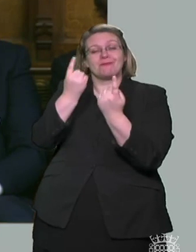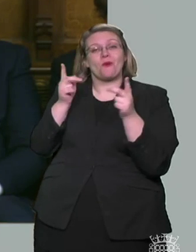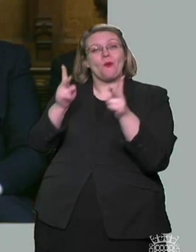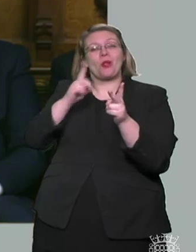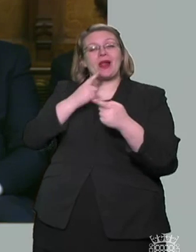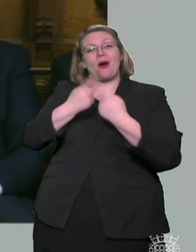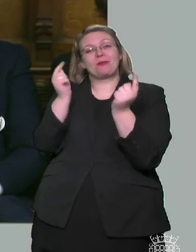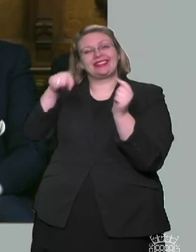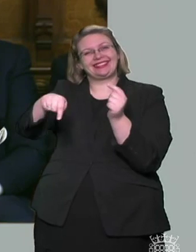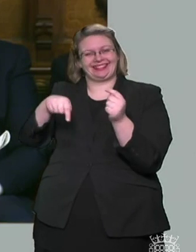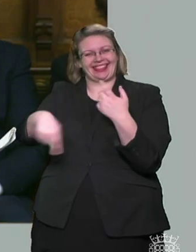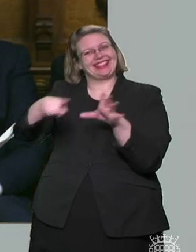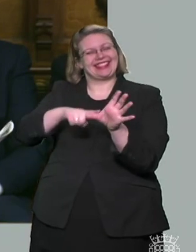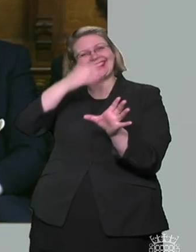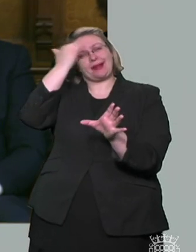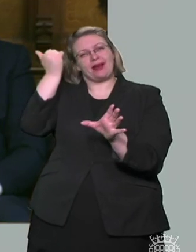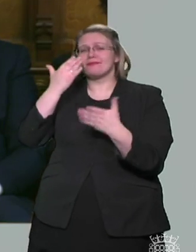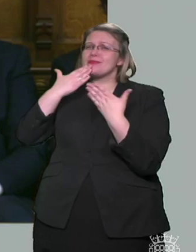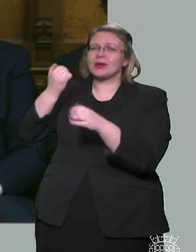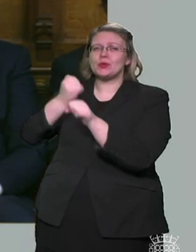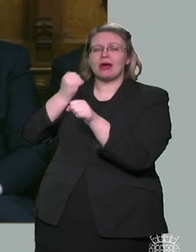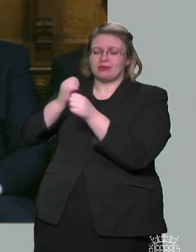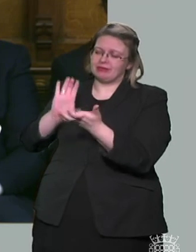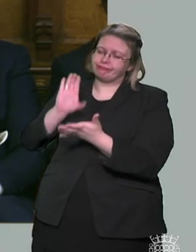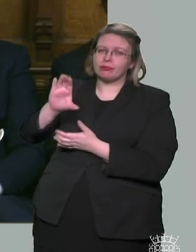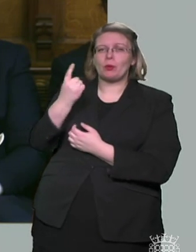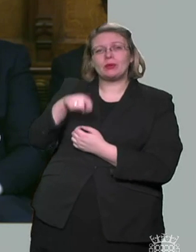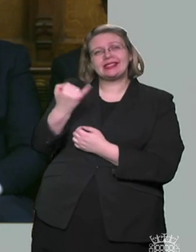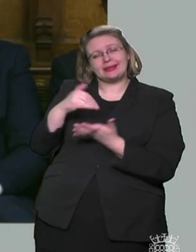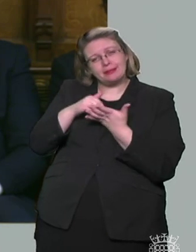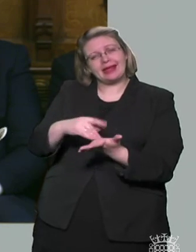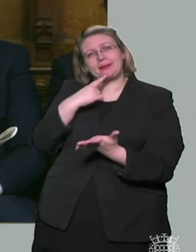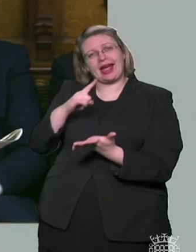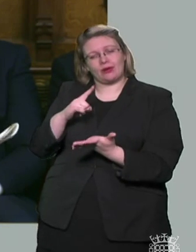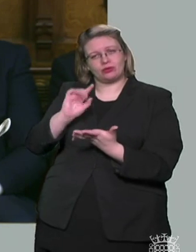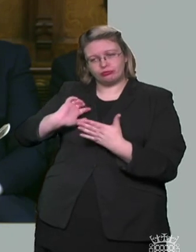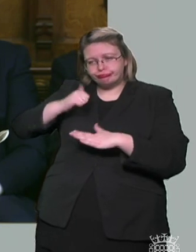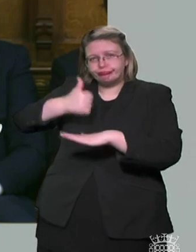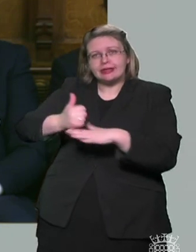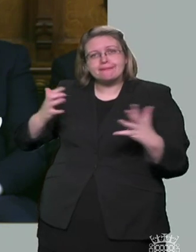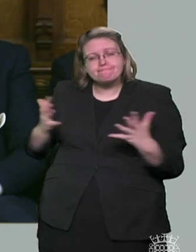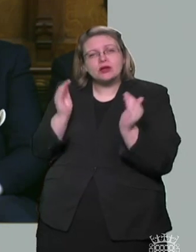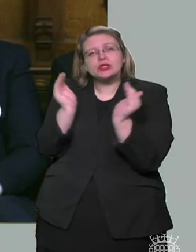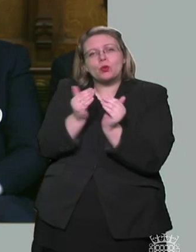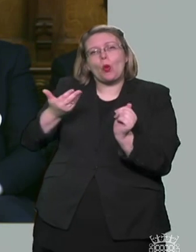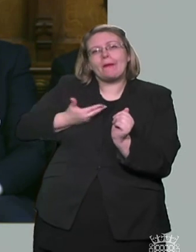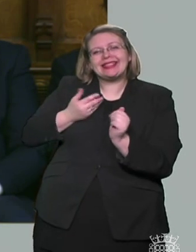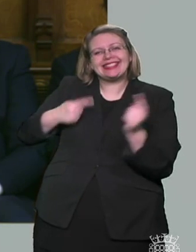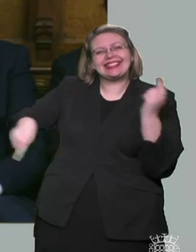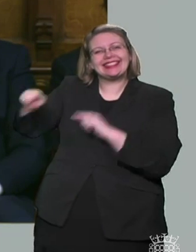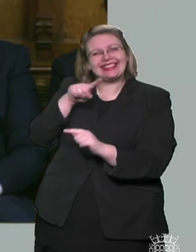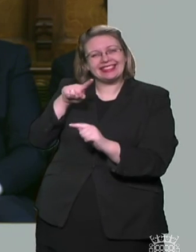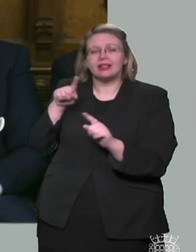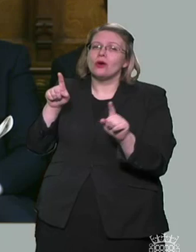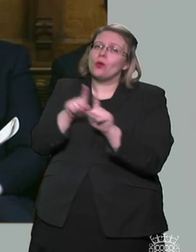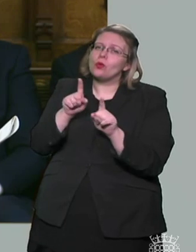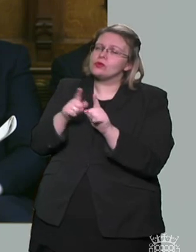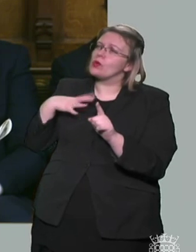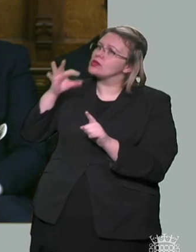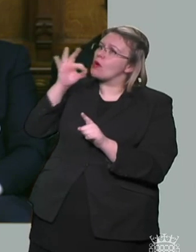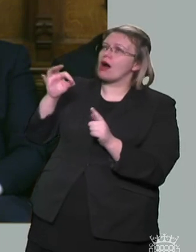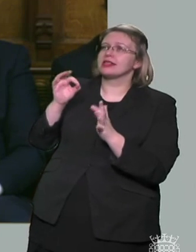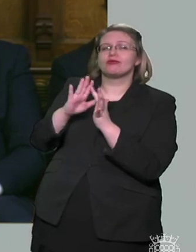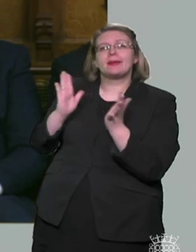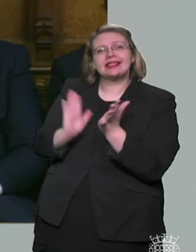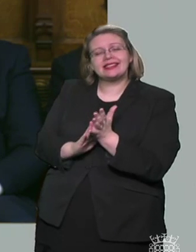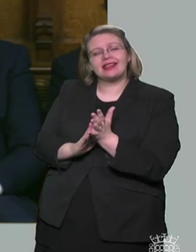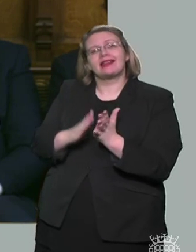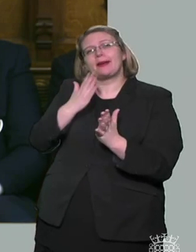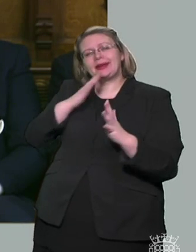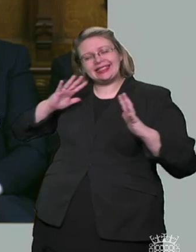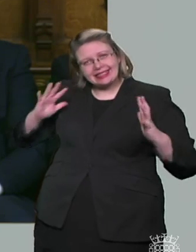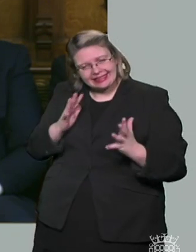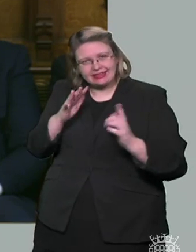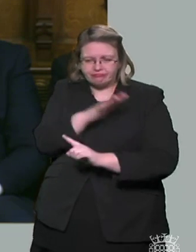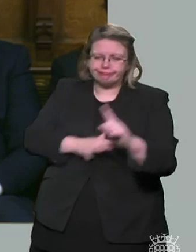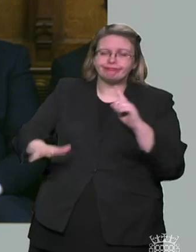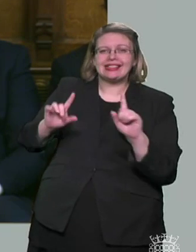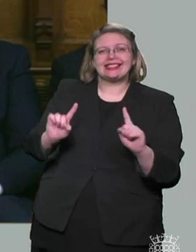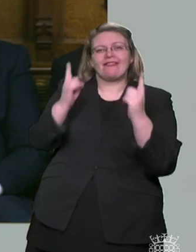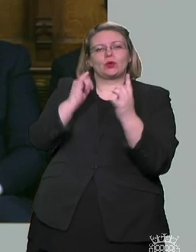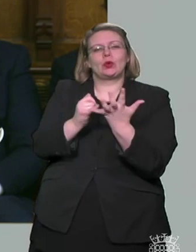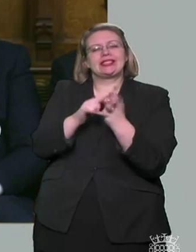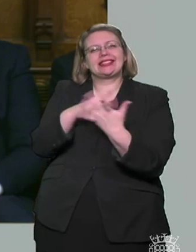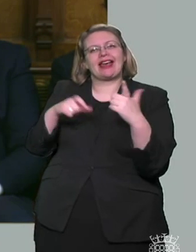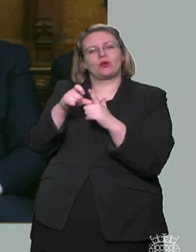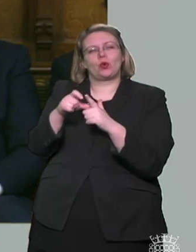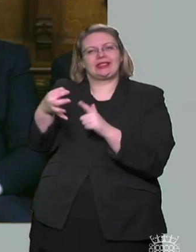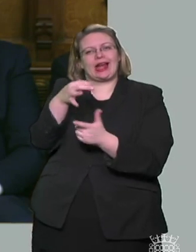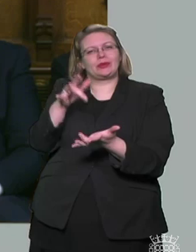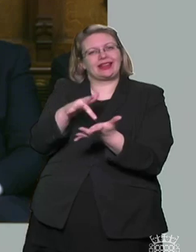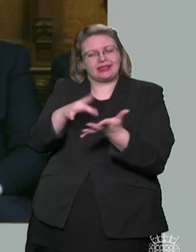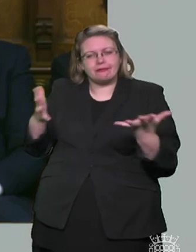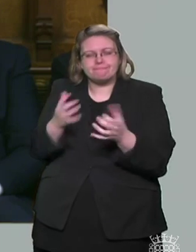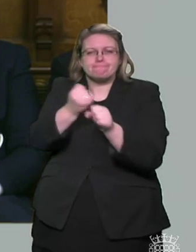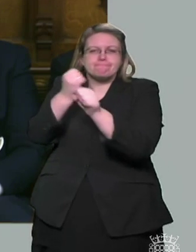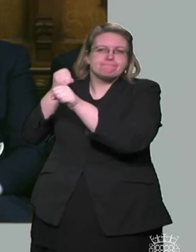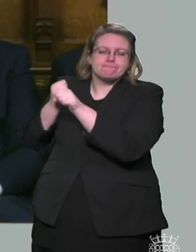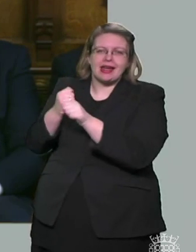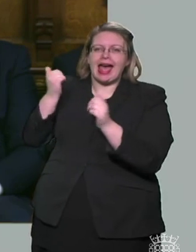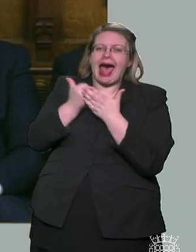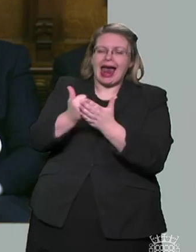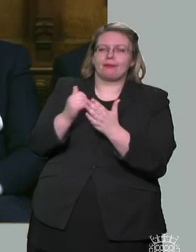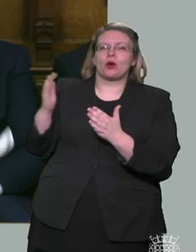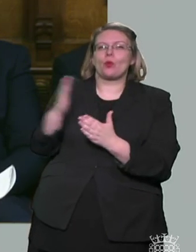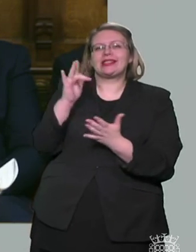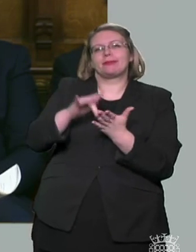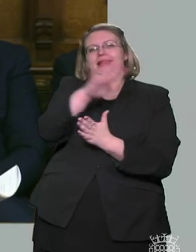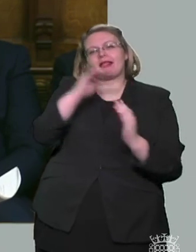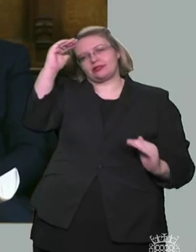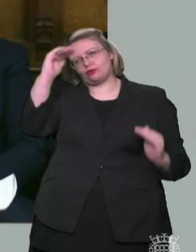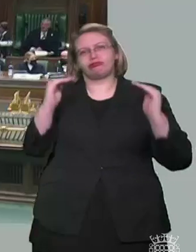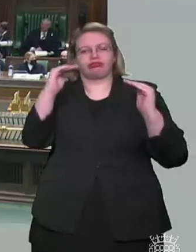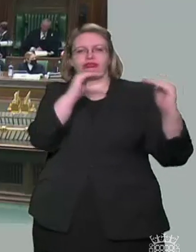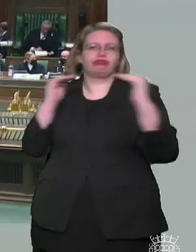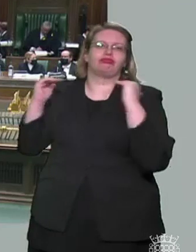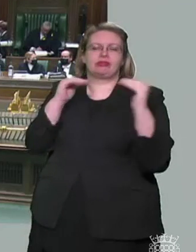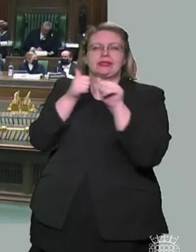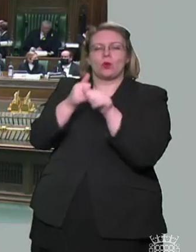Can I thank the Government for providing £1.6 million in funding to create a hub for small businesses in Shire Hall, but can I also ask my right honourable Friend to help regenerate the rest of Stafford town centre and our high streets to help level up the west midlands and support our local businesses?